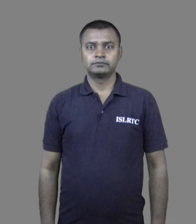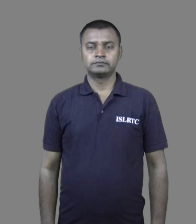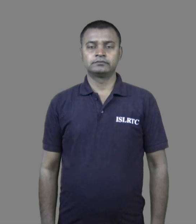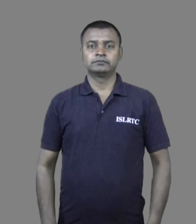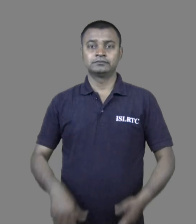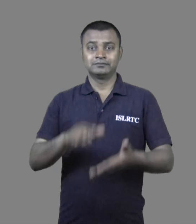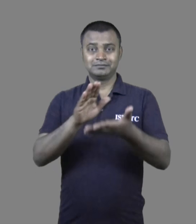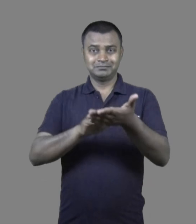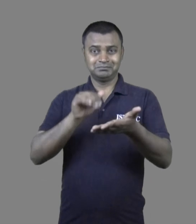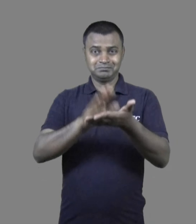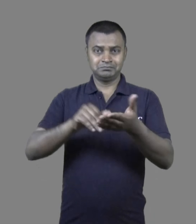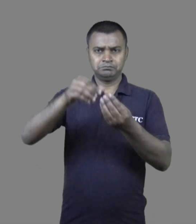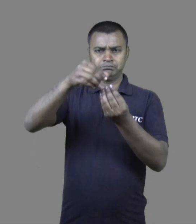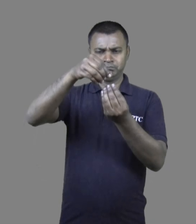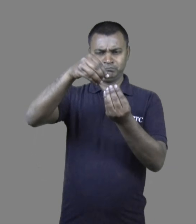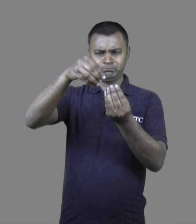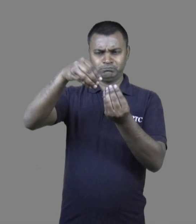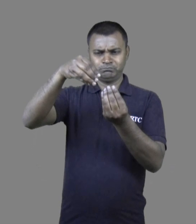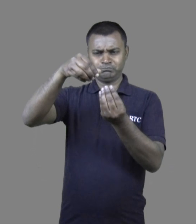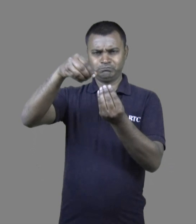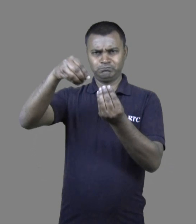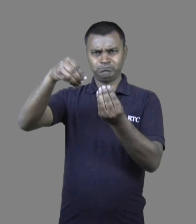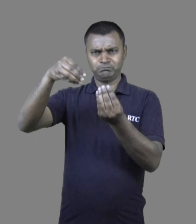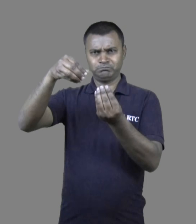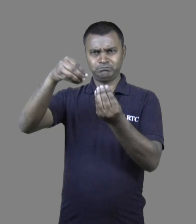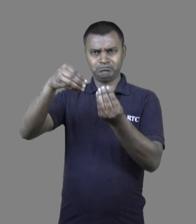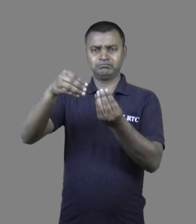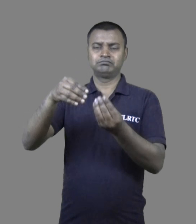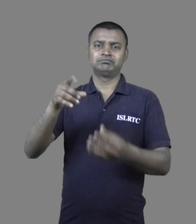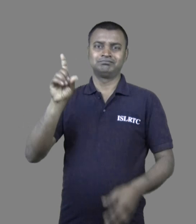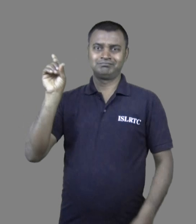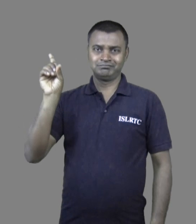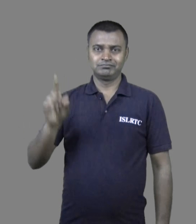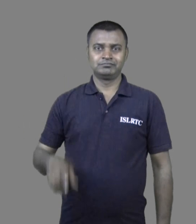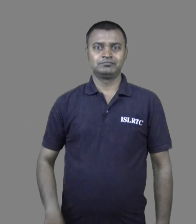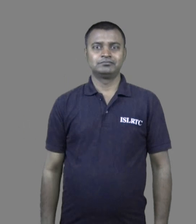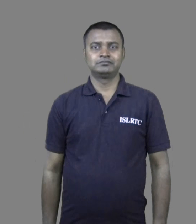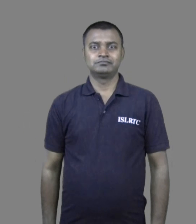Hand (Playing Cards)